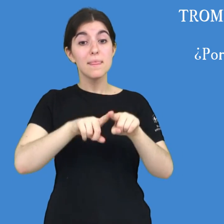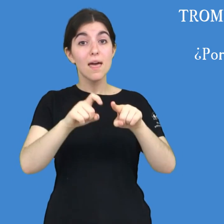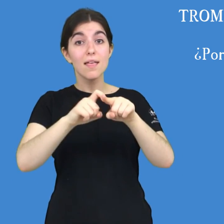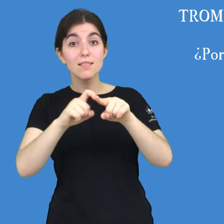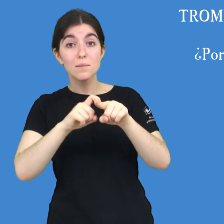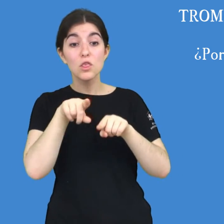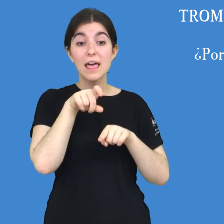tipo